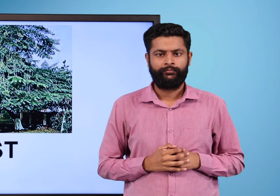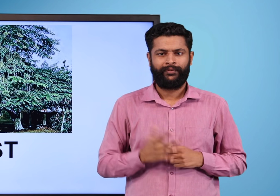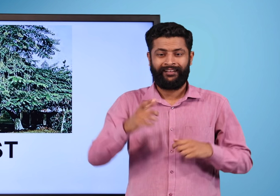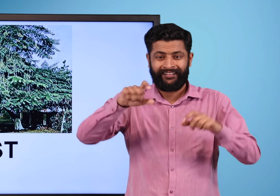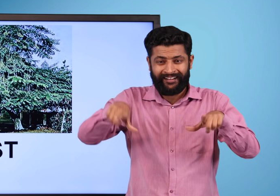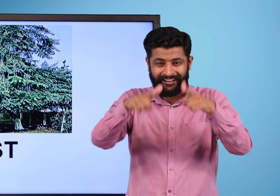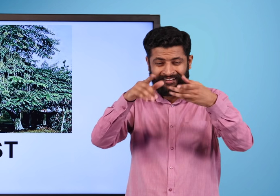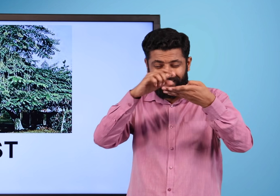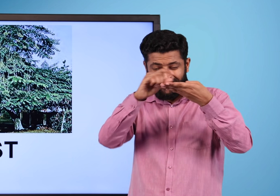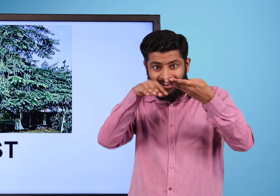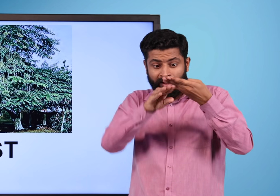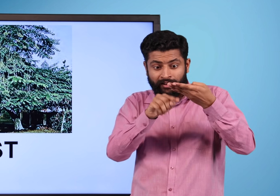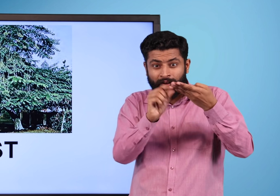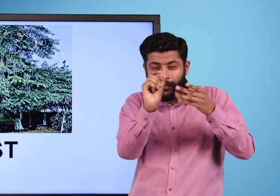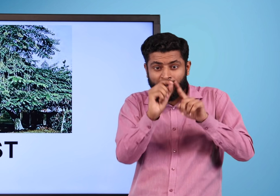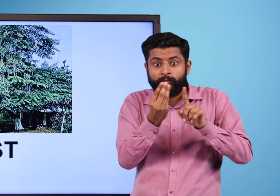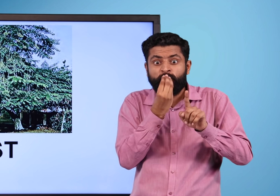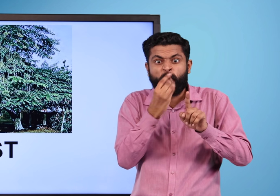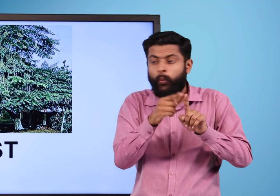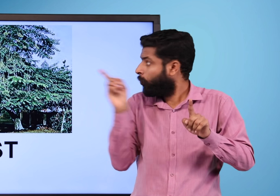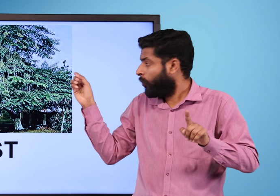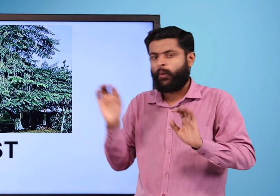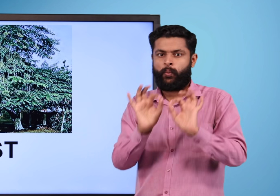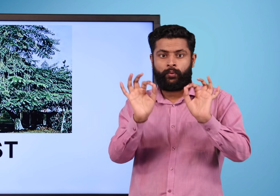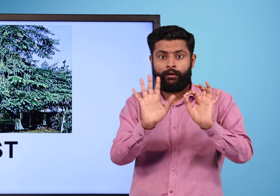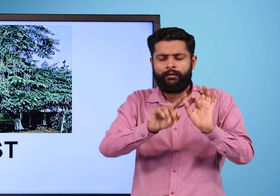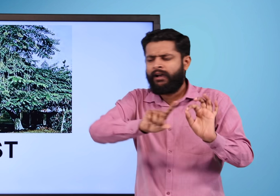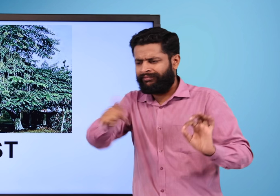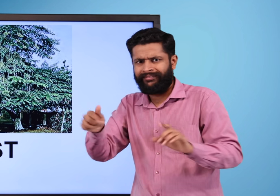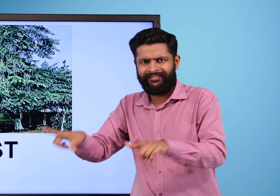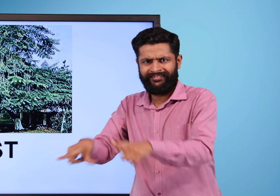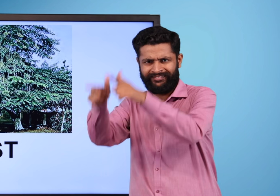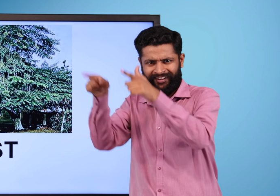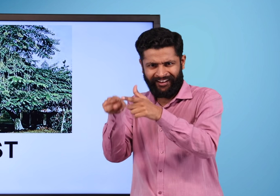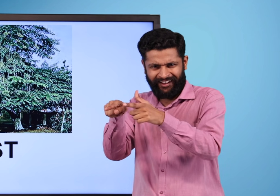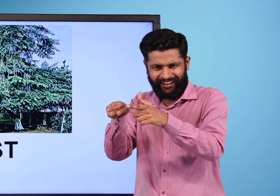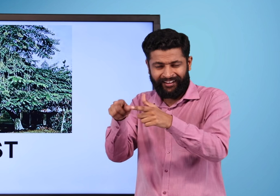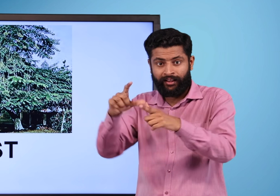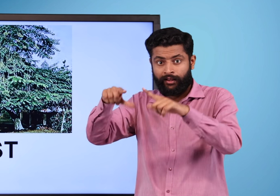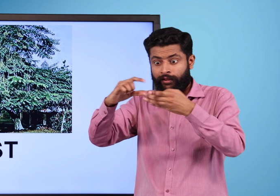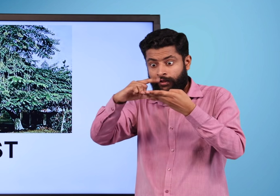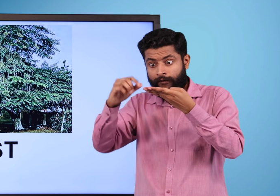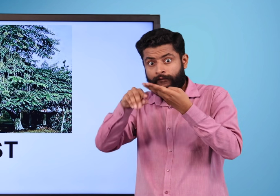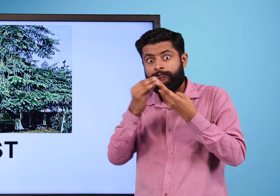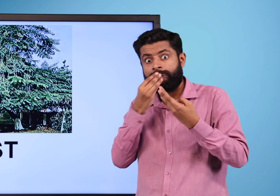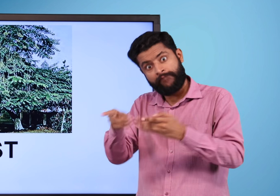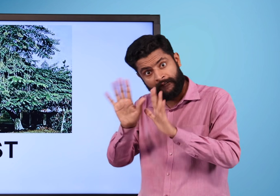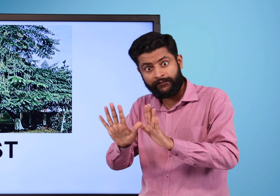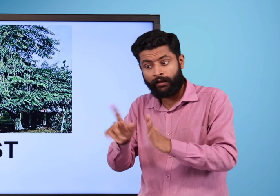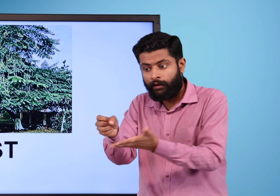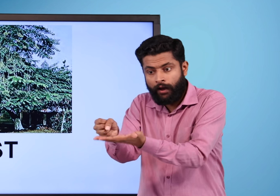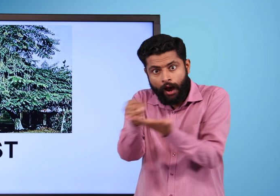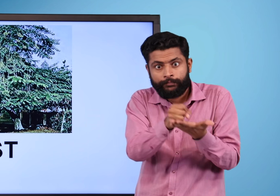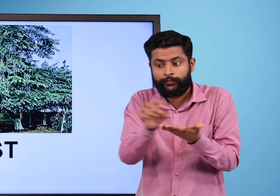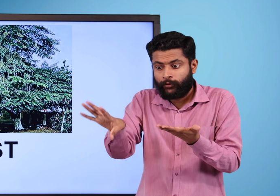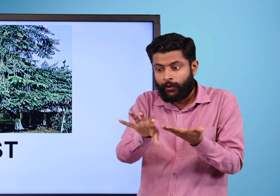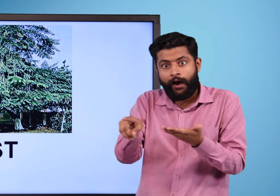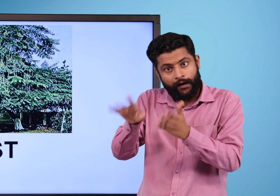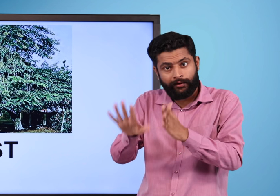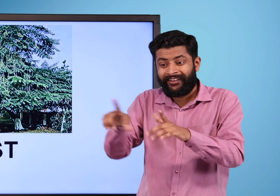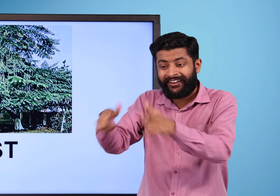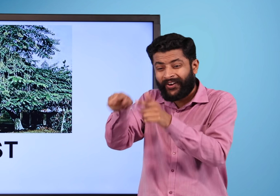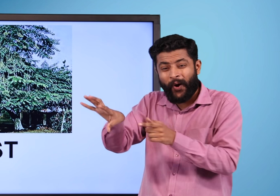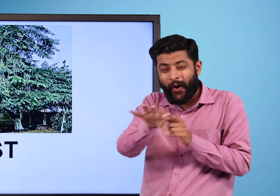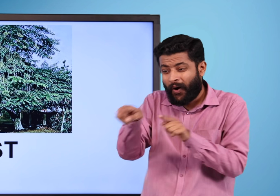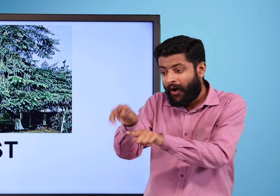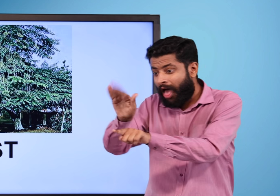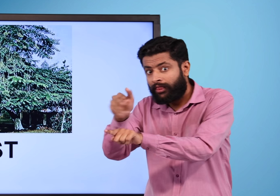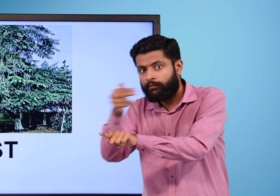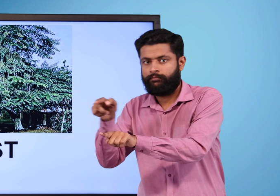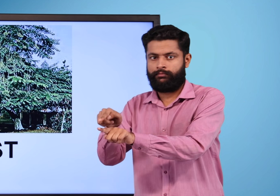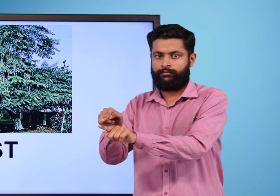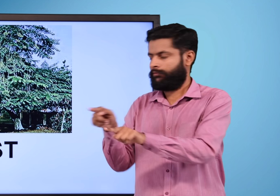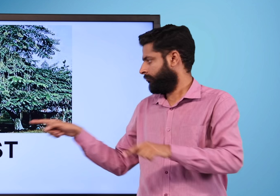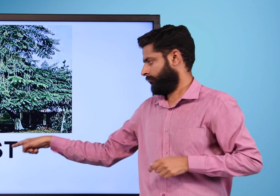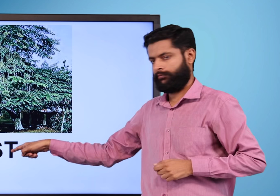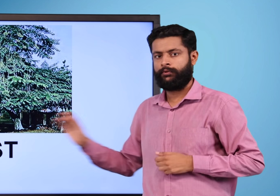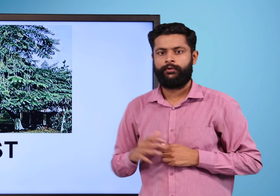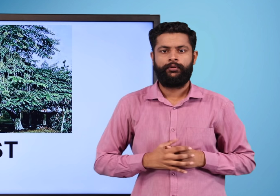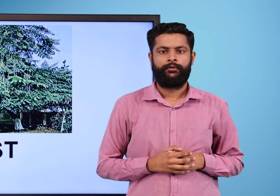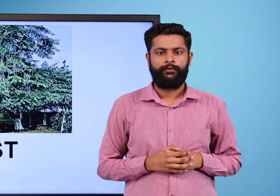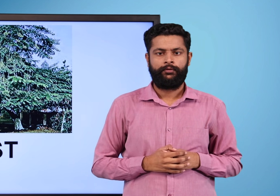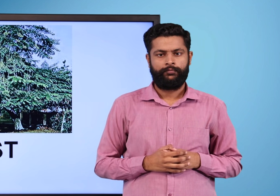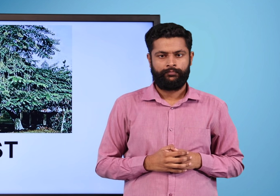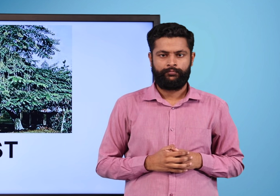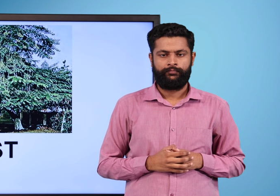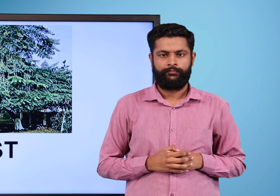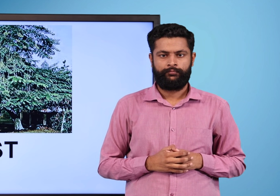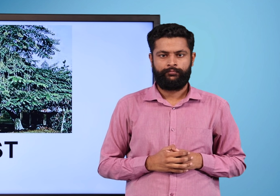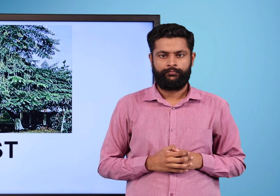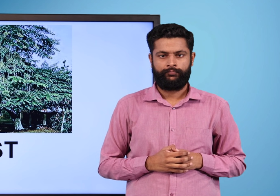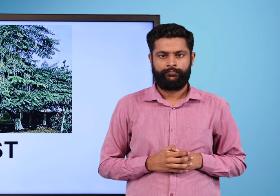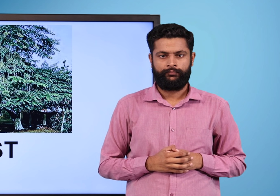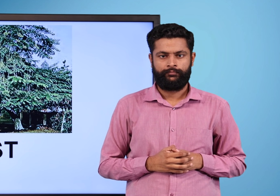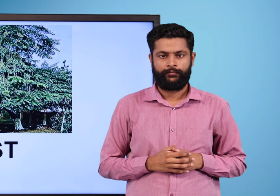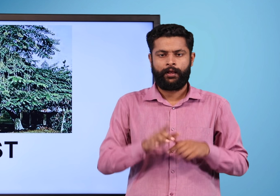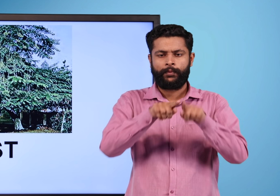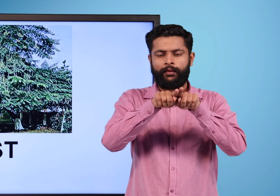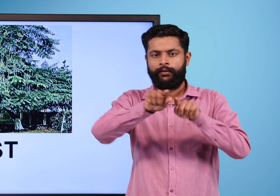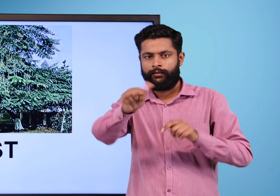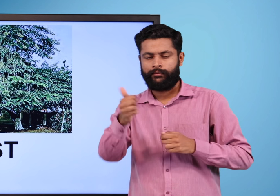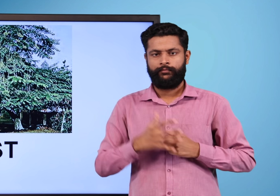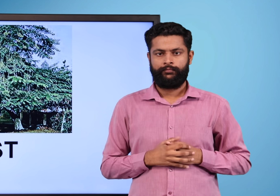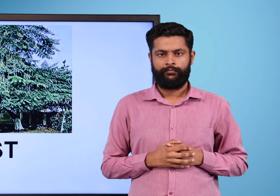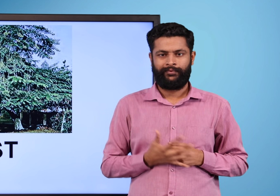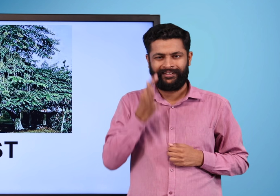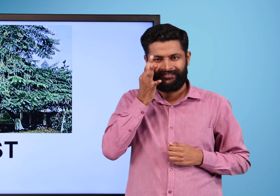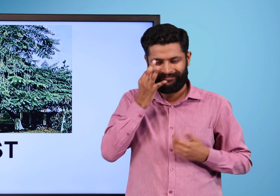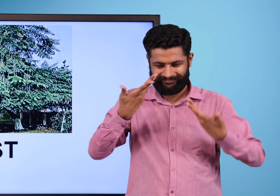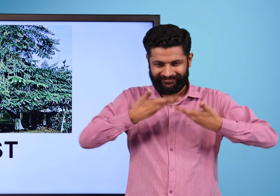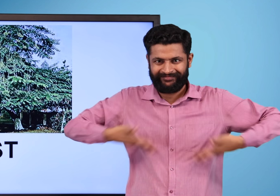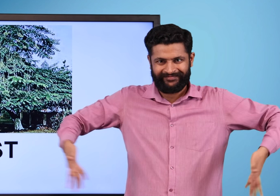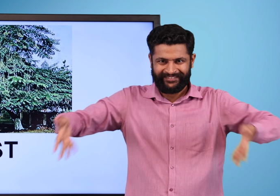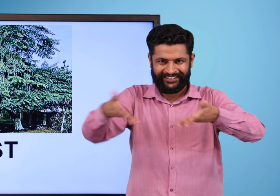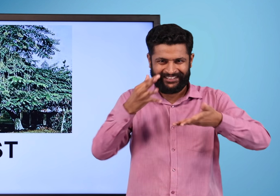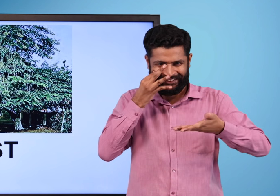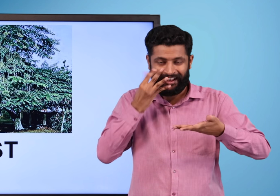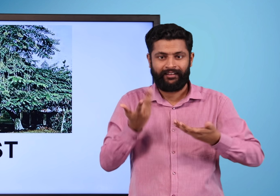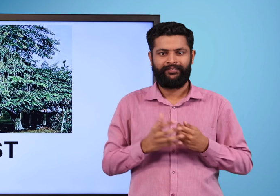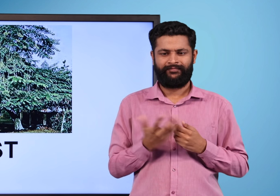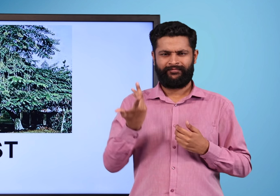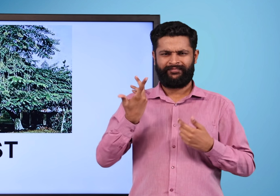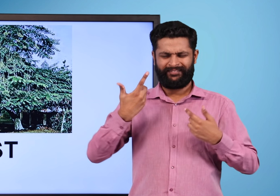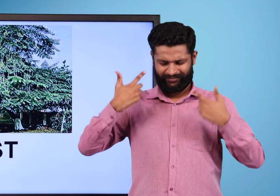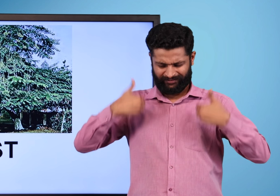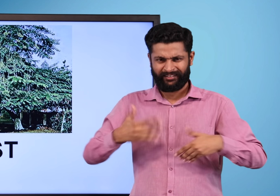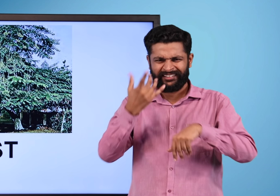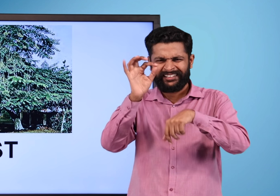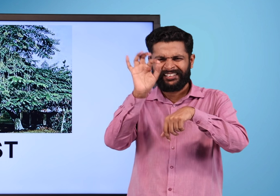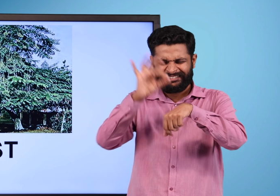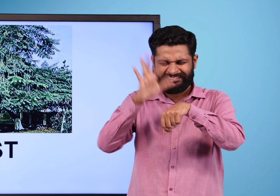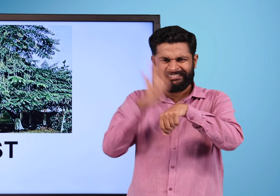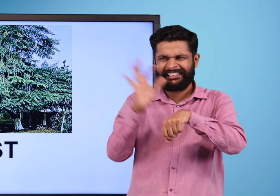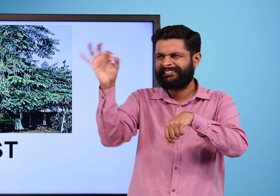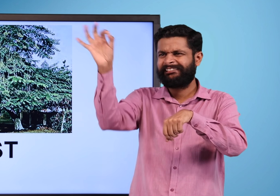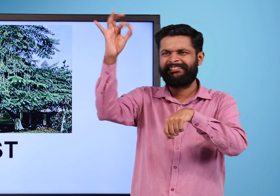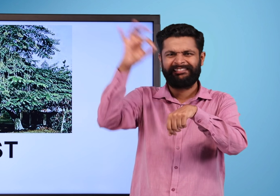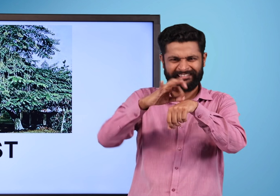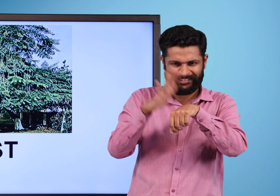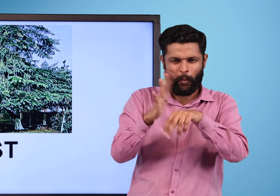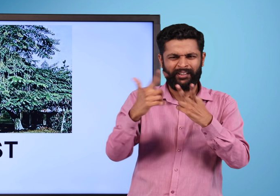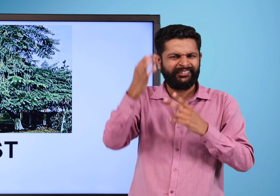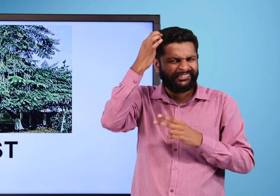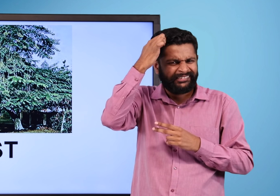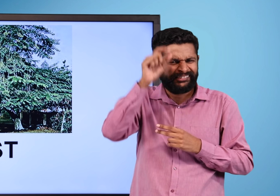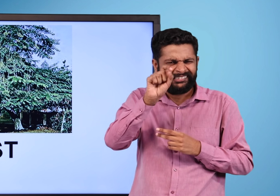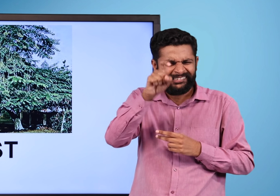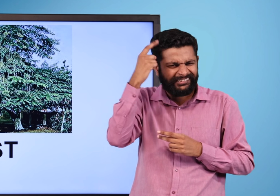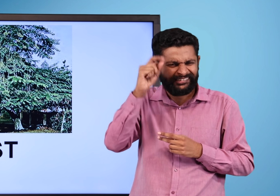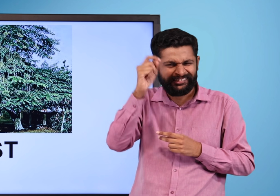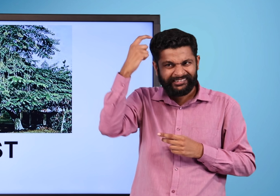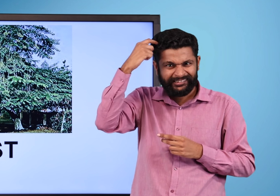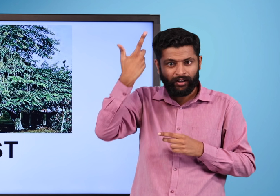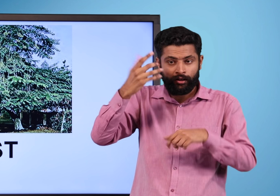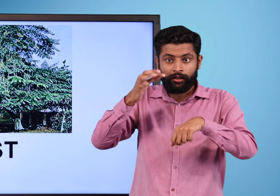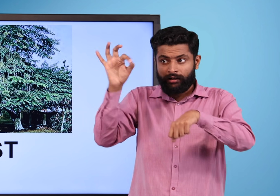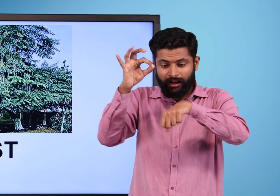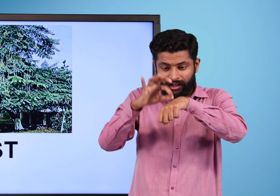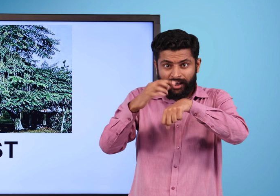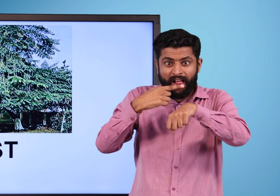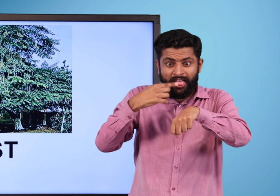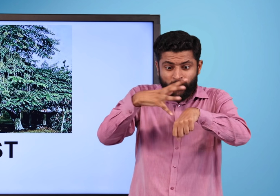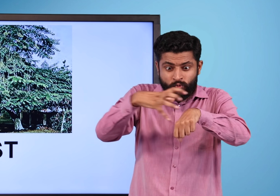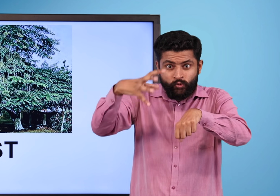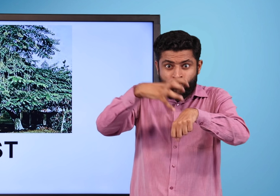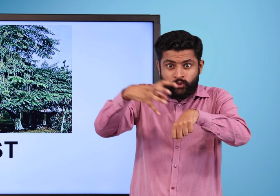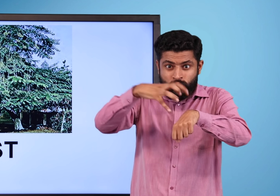It takes readymade food from the plant on which it is climbing. The plant on which it climbs is called the host. Another example of a host is we human beings because some parasites like mosquitos and lice suck our blood.